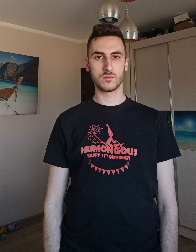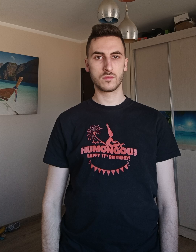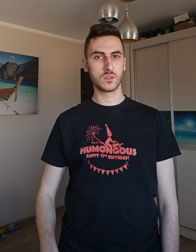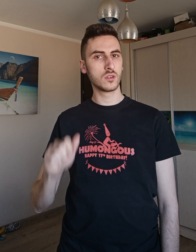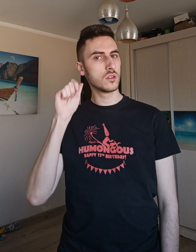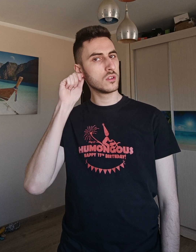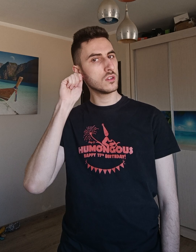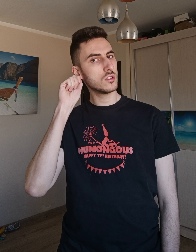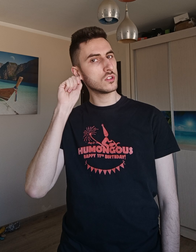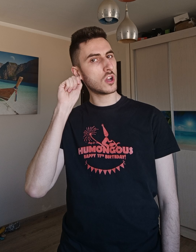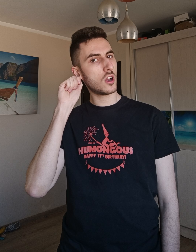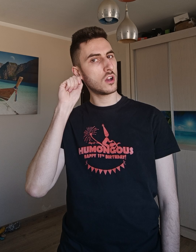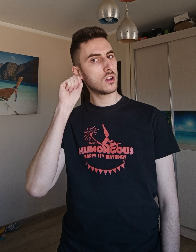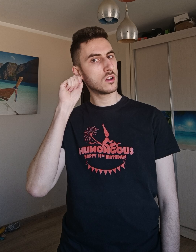אישה